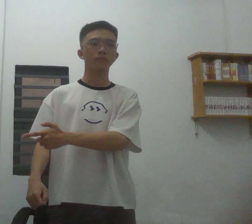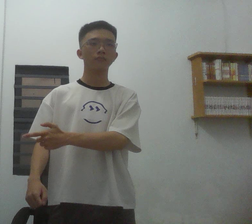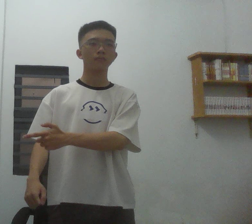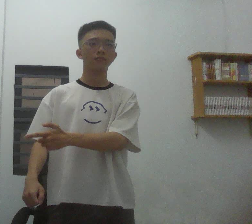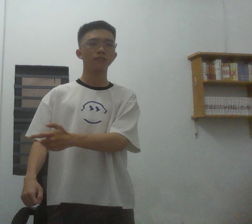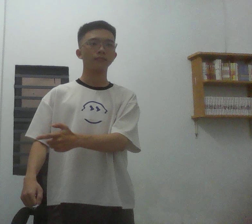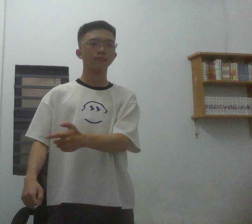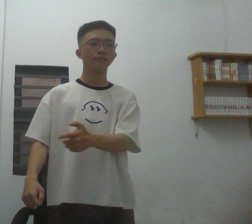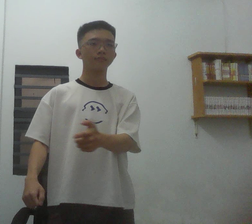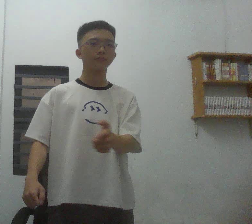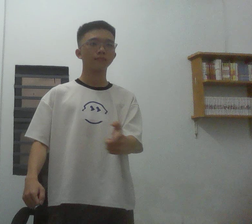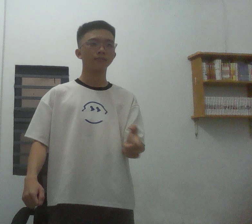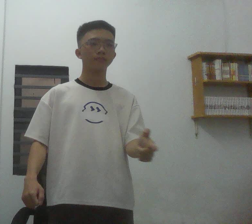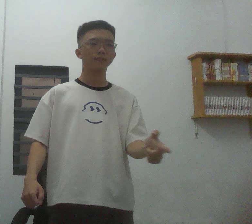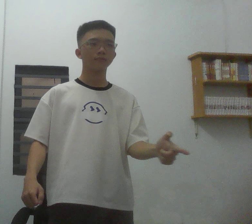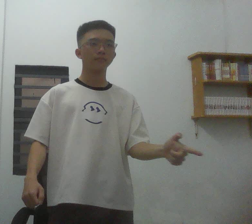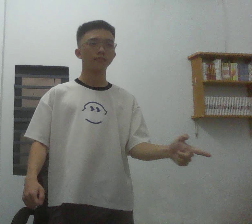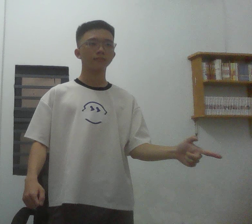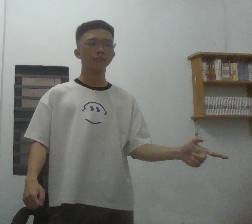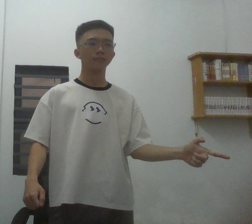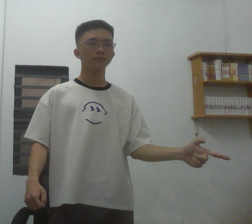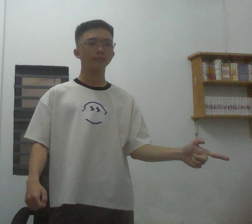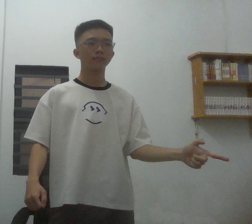cac ban